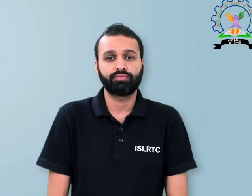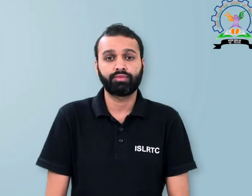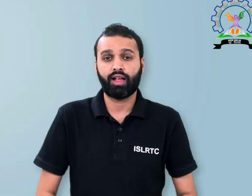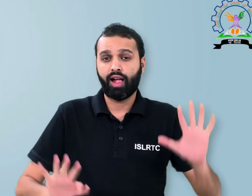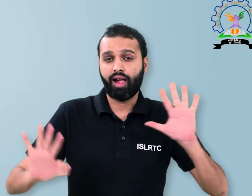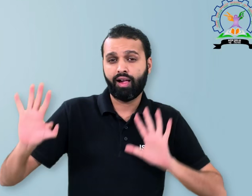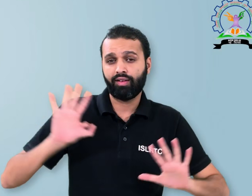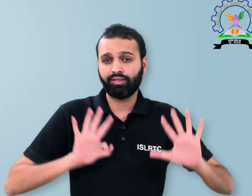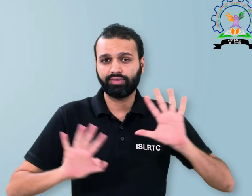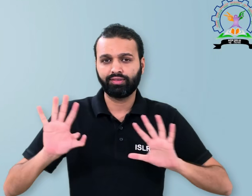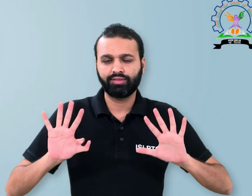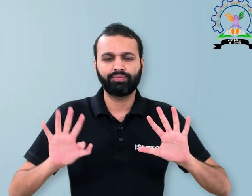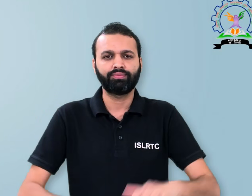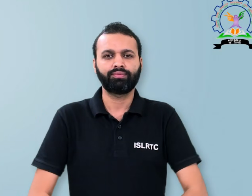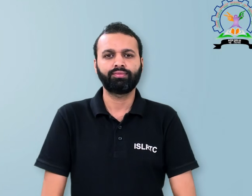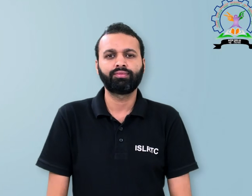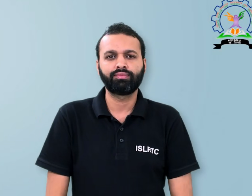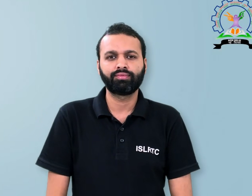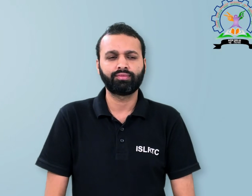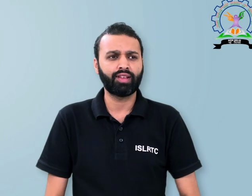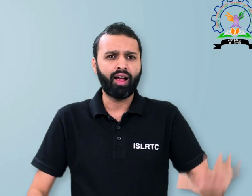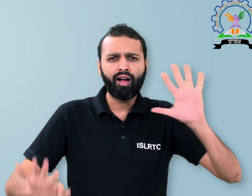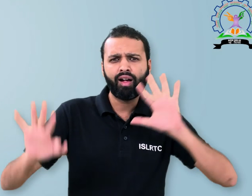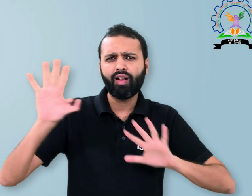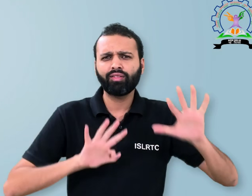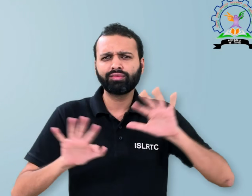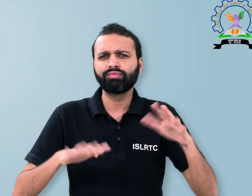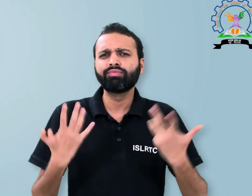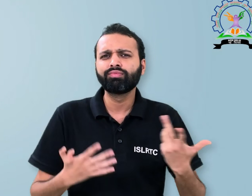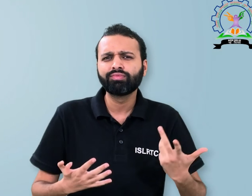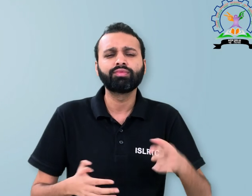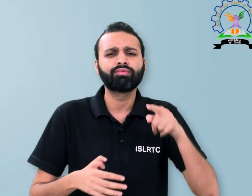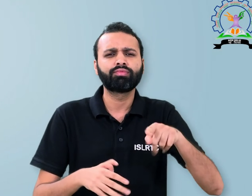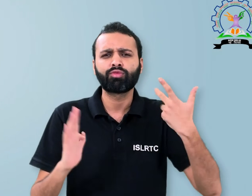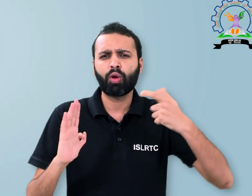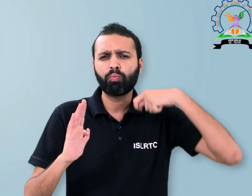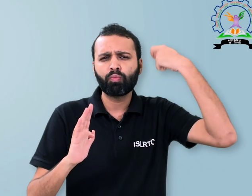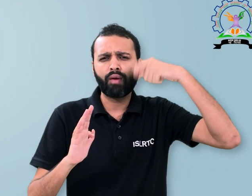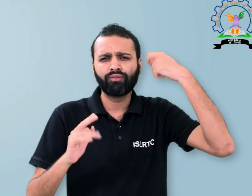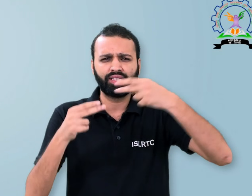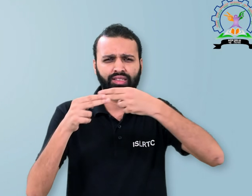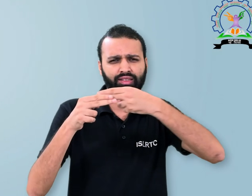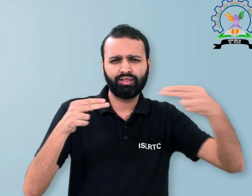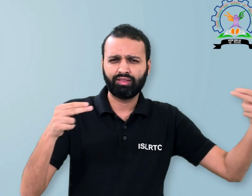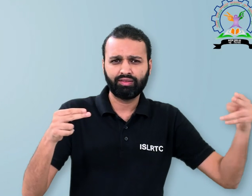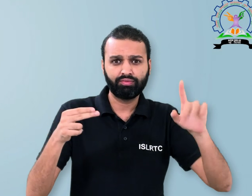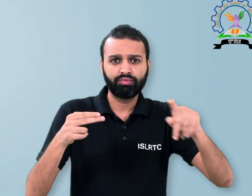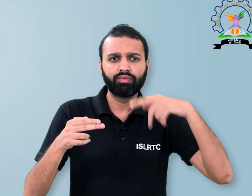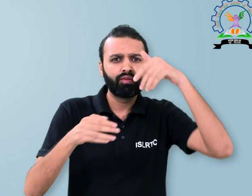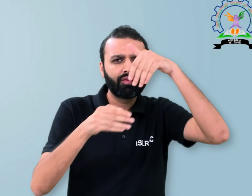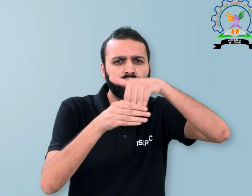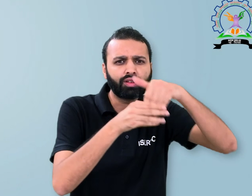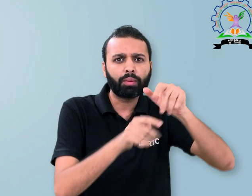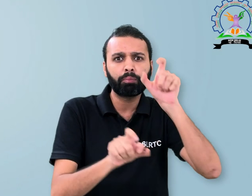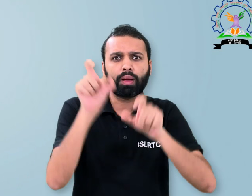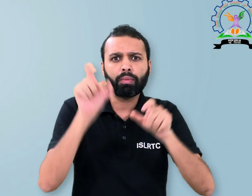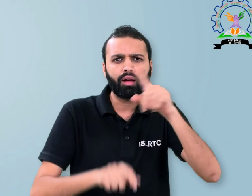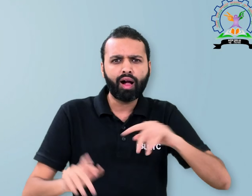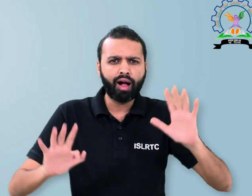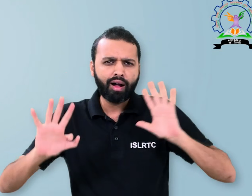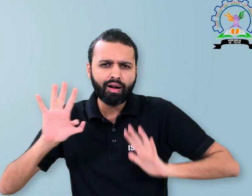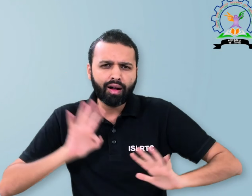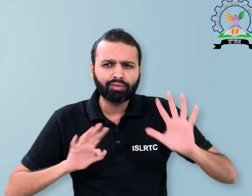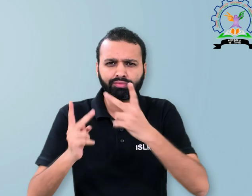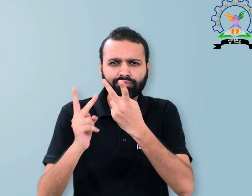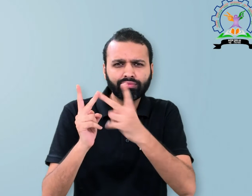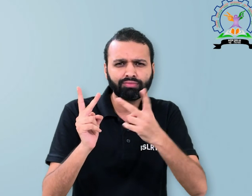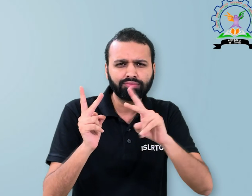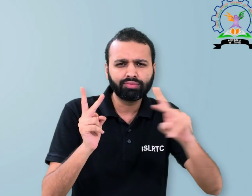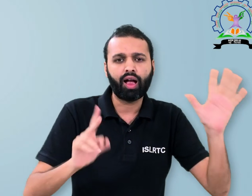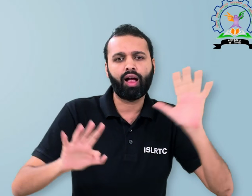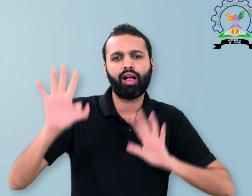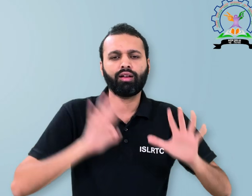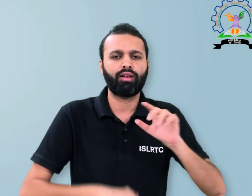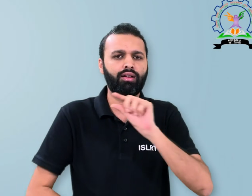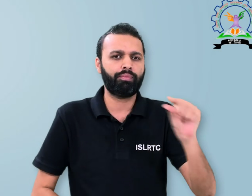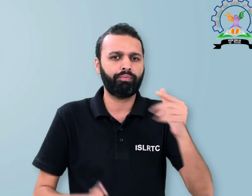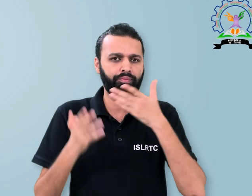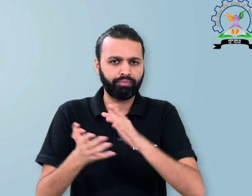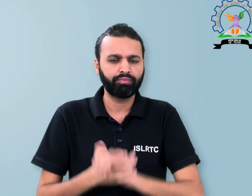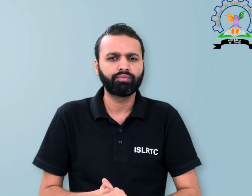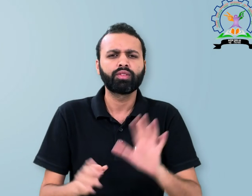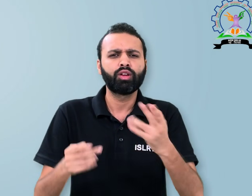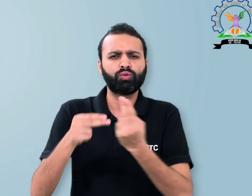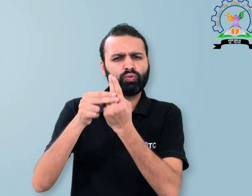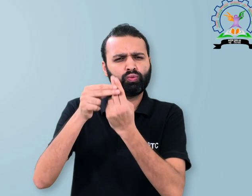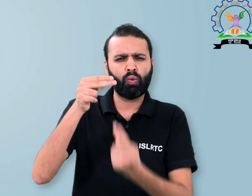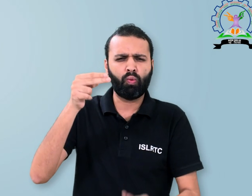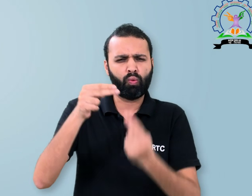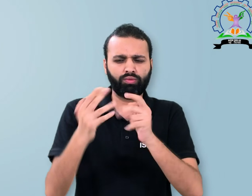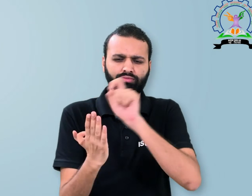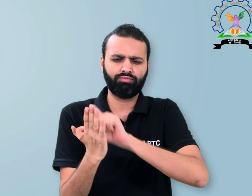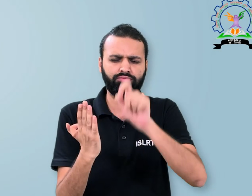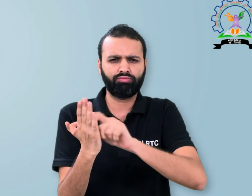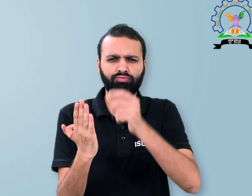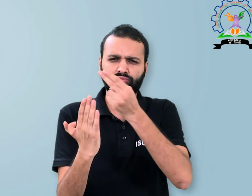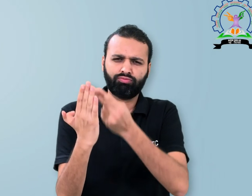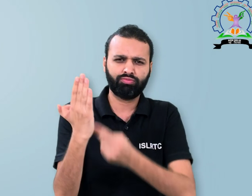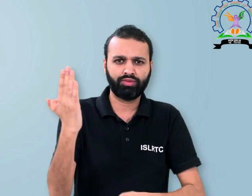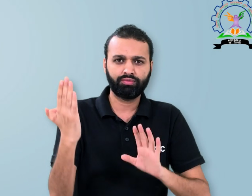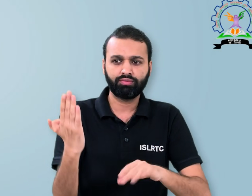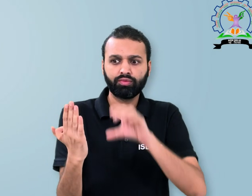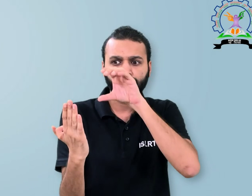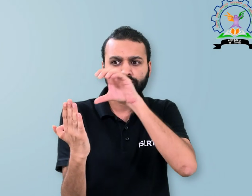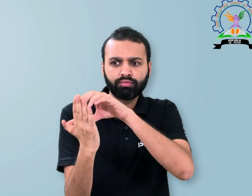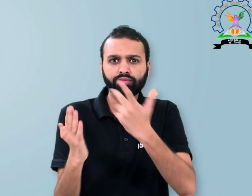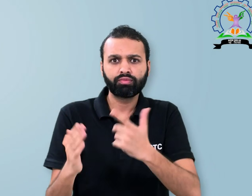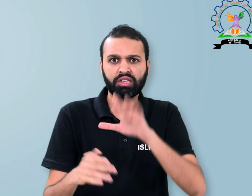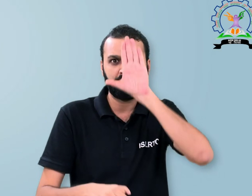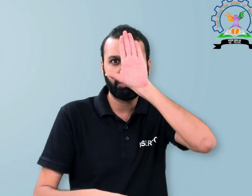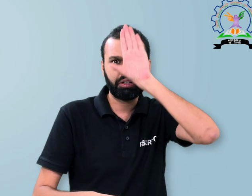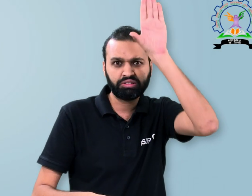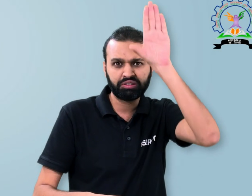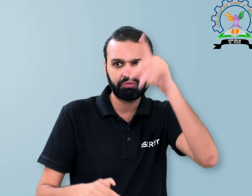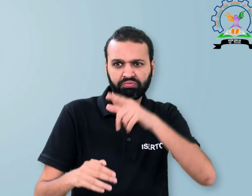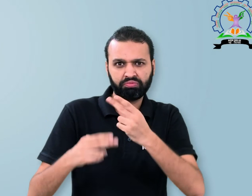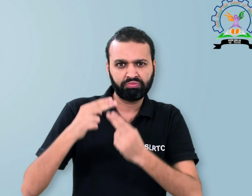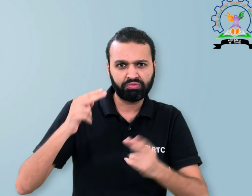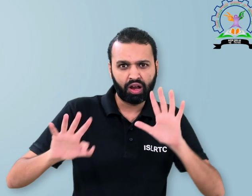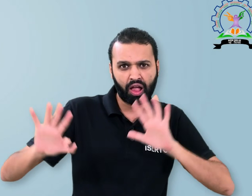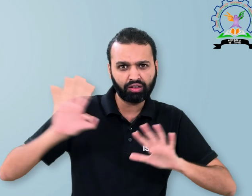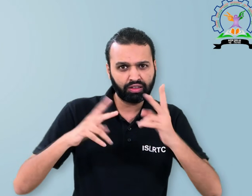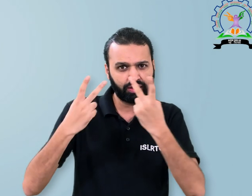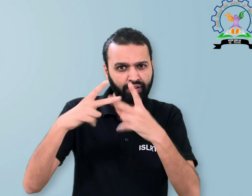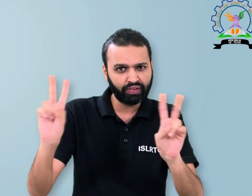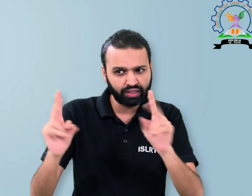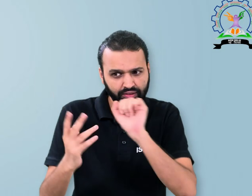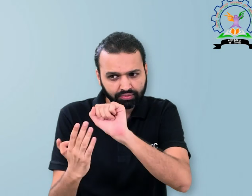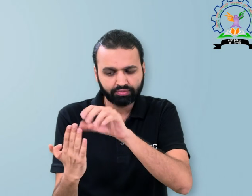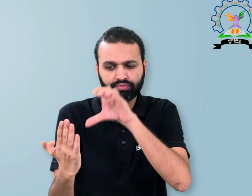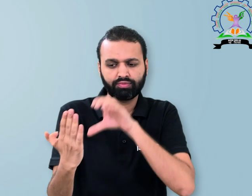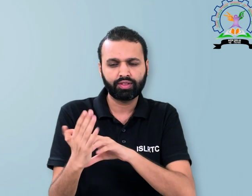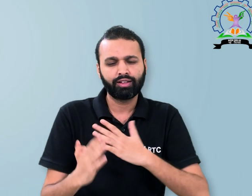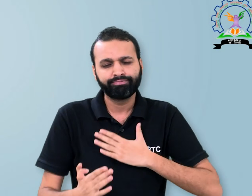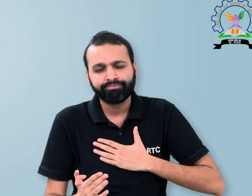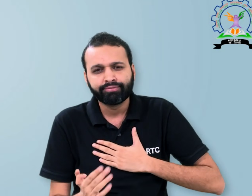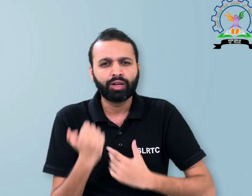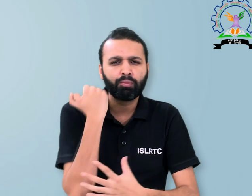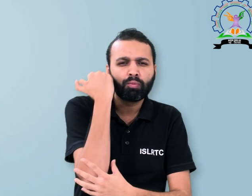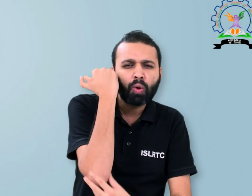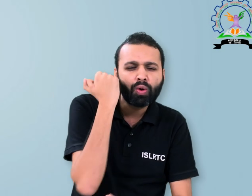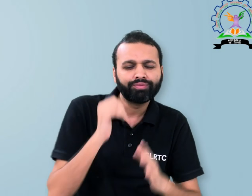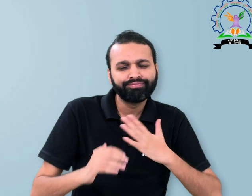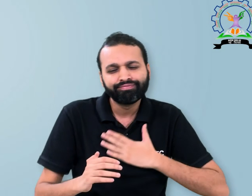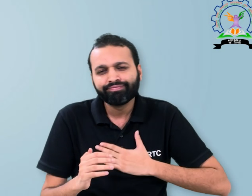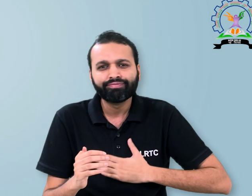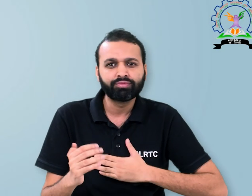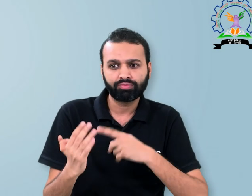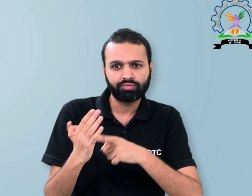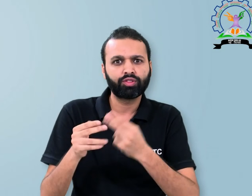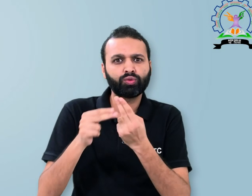Character A person or animal who takes part in the action of a literary work. Example In the animated film Lion King , Mufasa is the King of the jungle and he looks after the lion community.